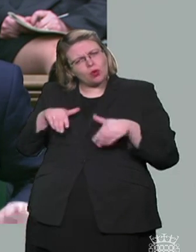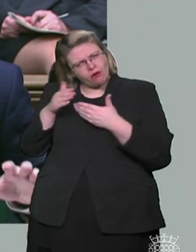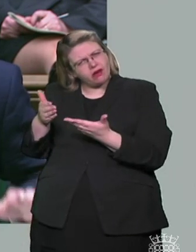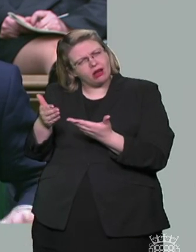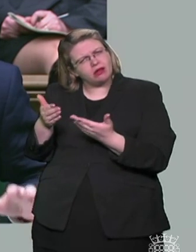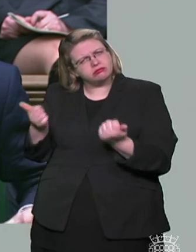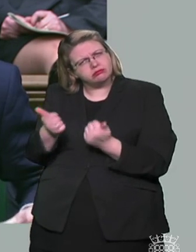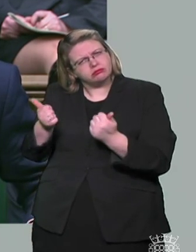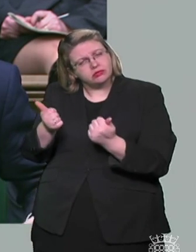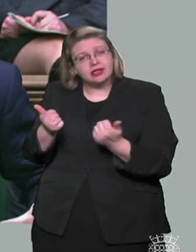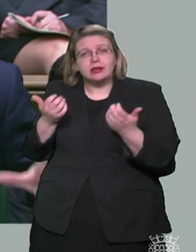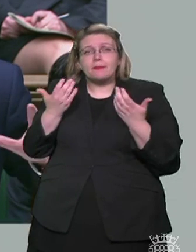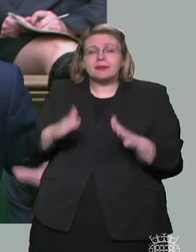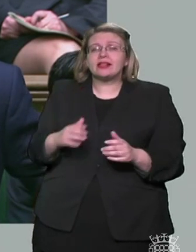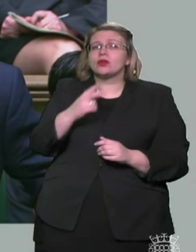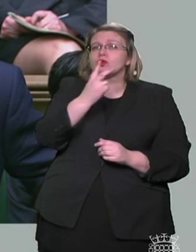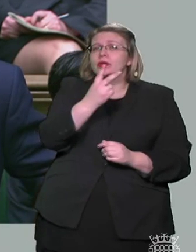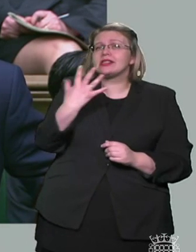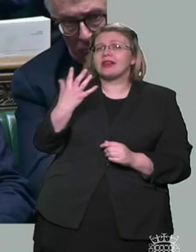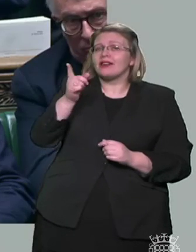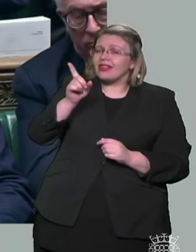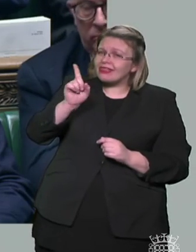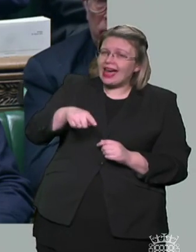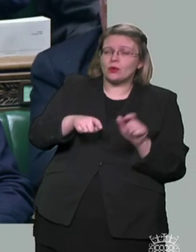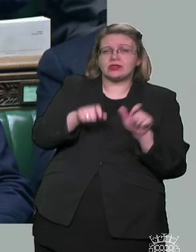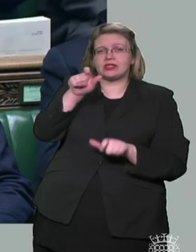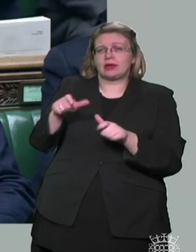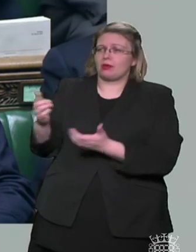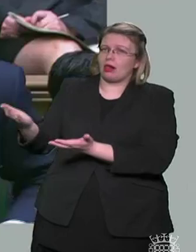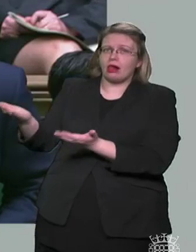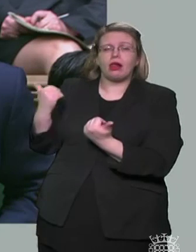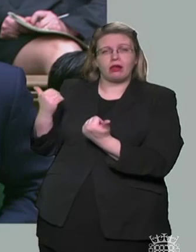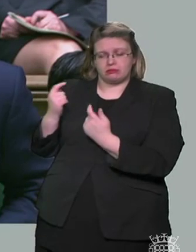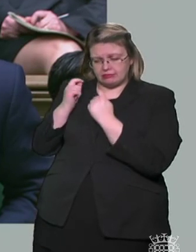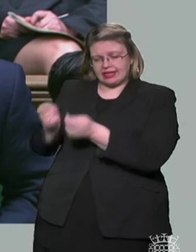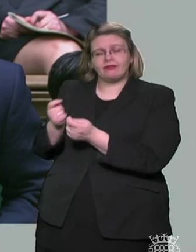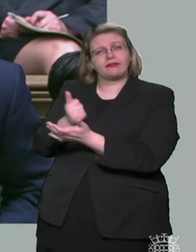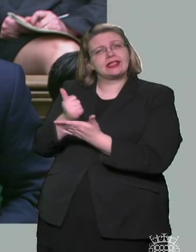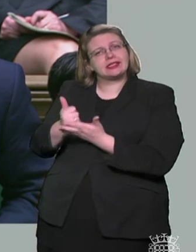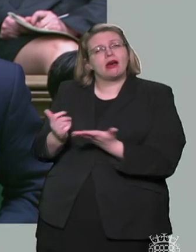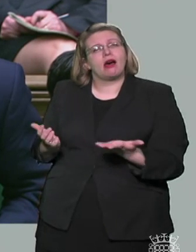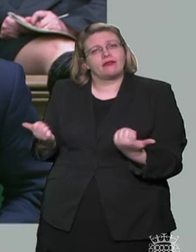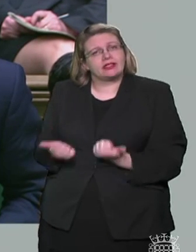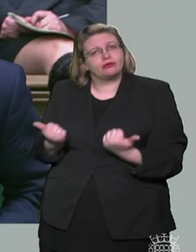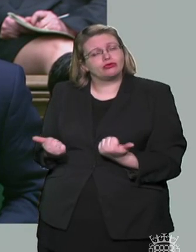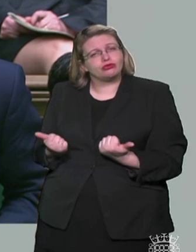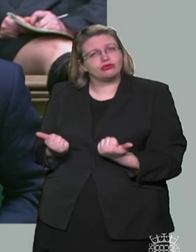Some 25,000 people have already got visas.